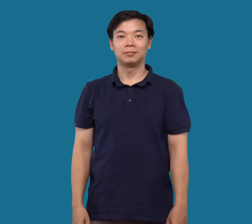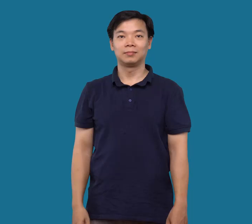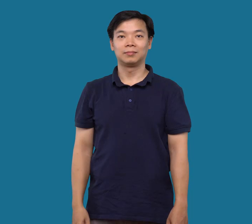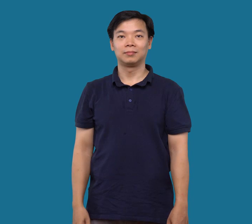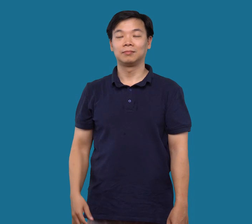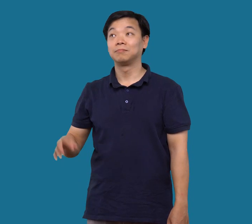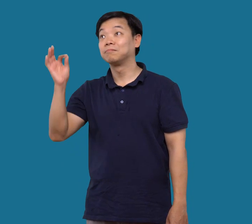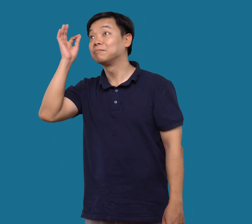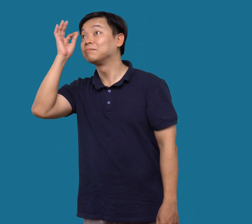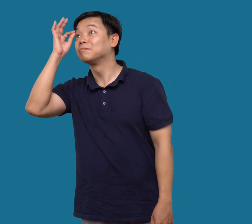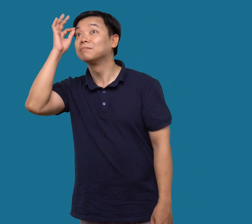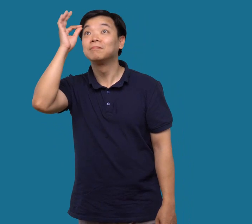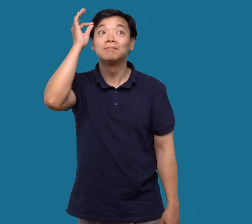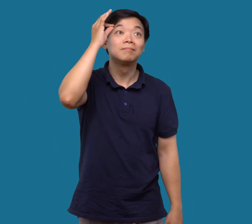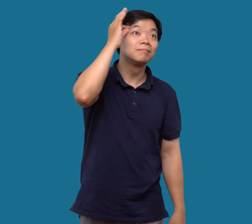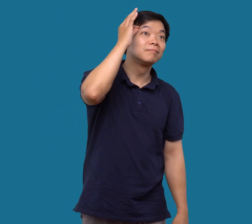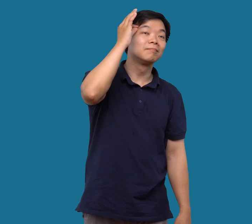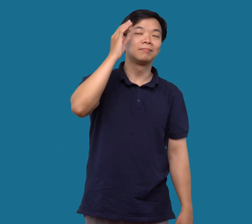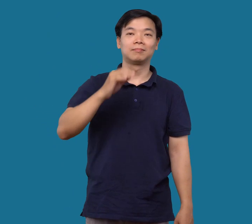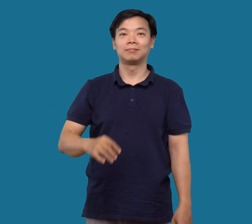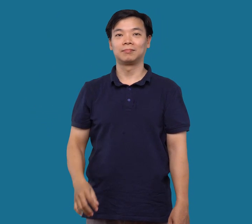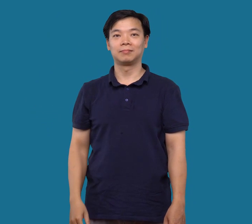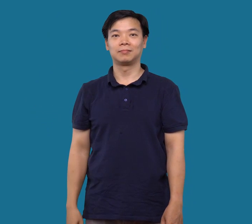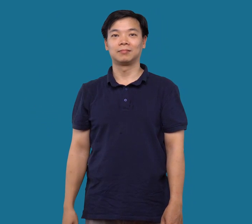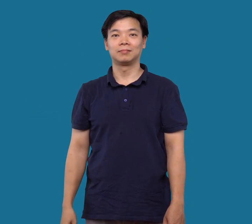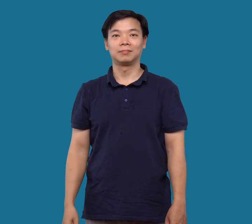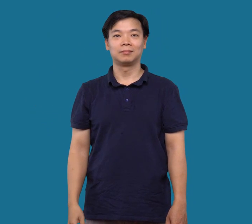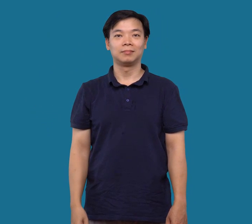tham quan